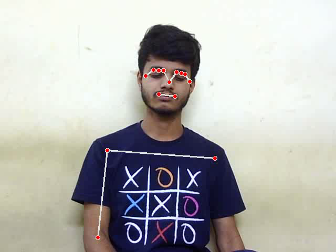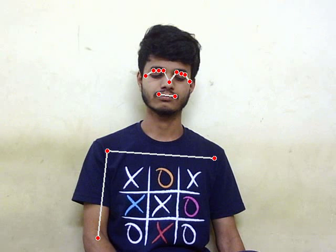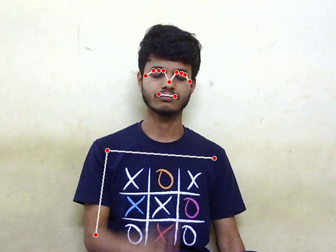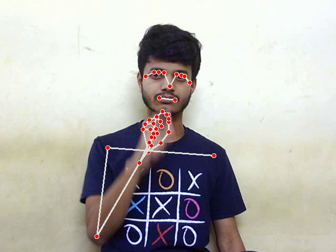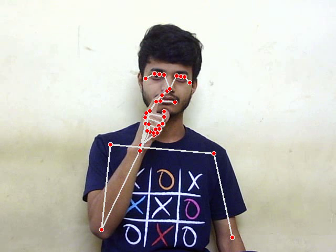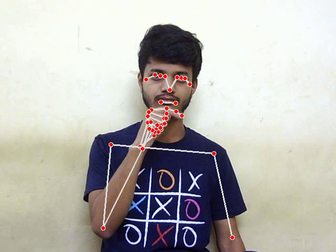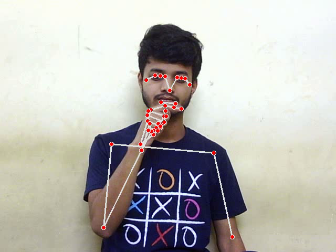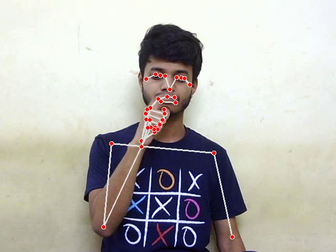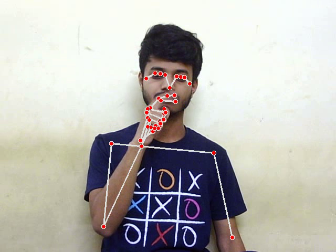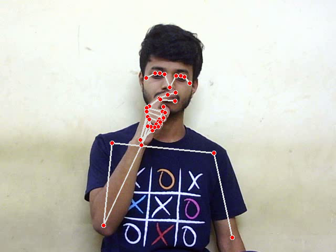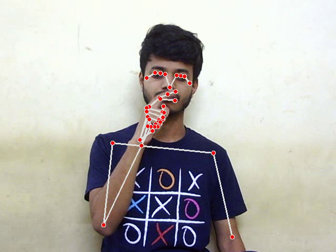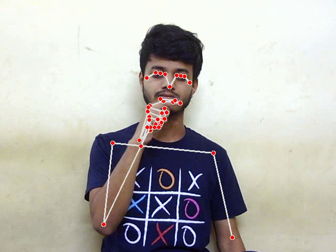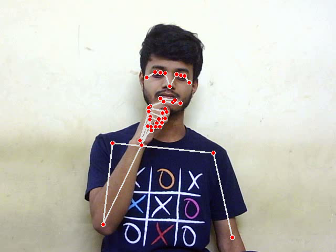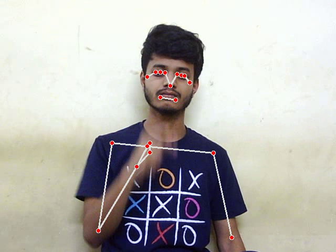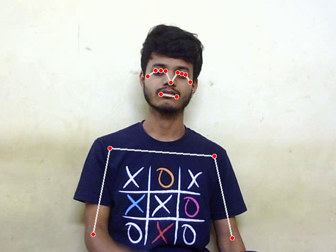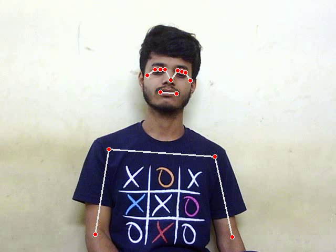who